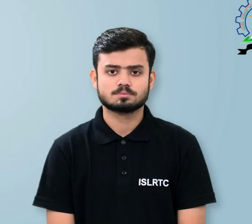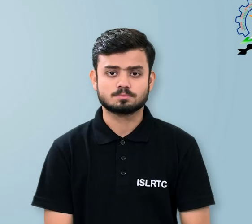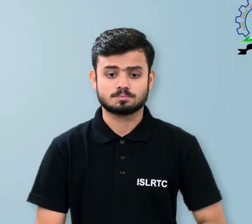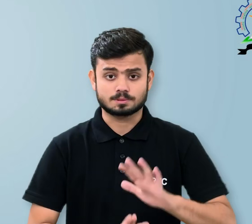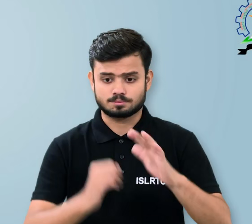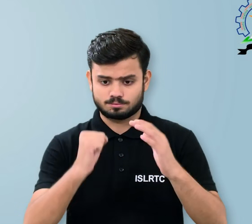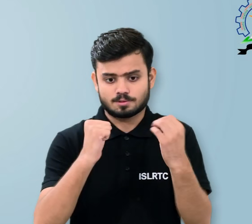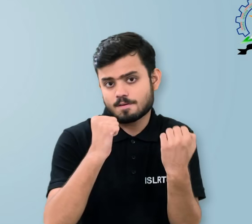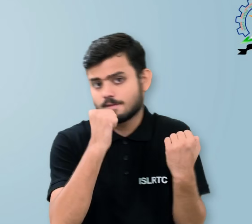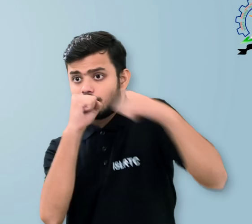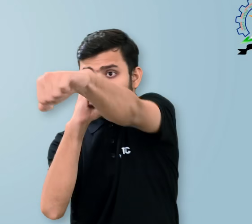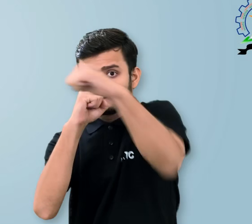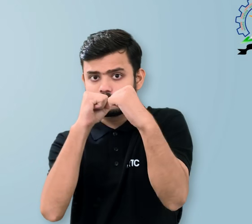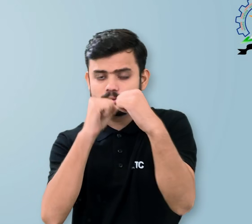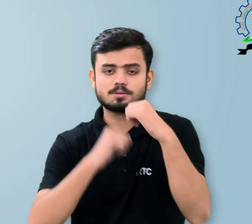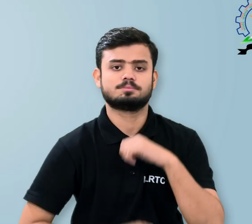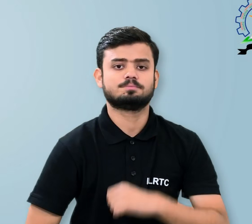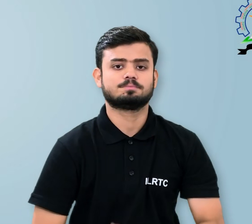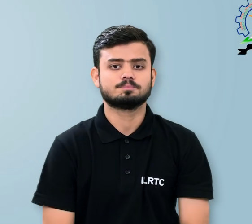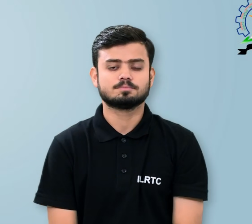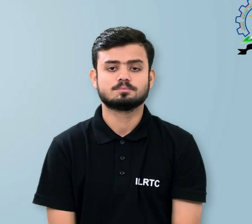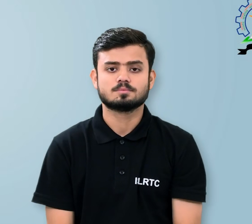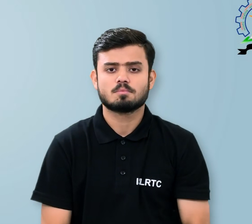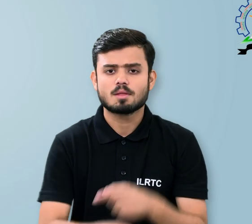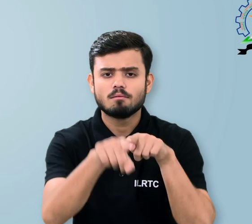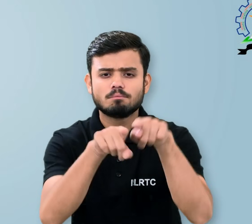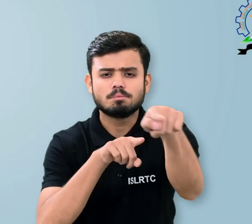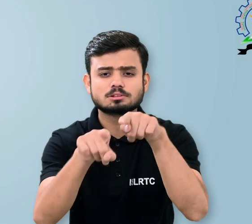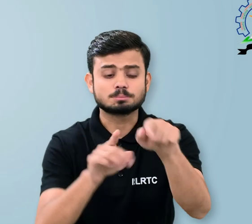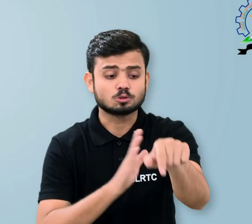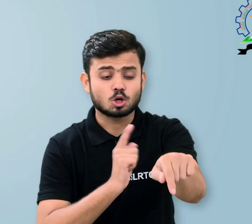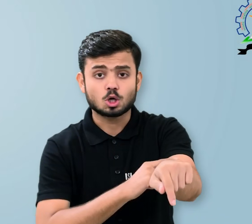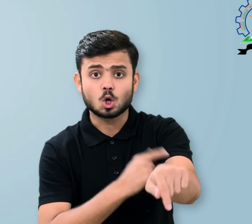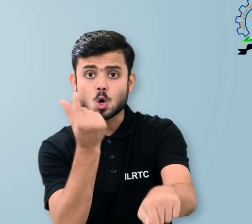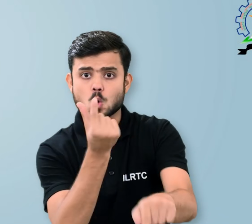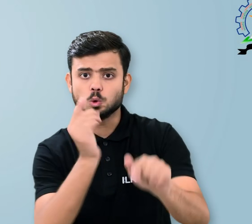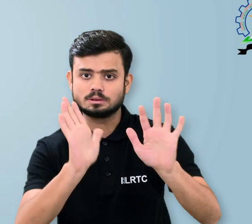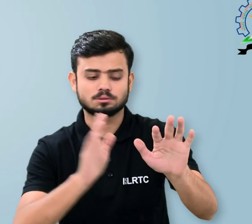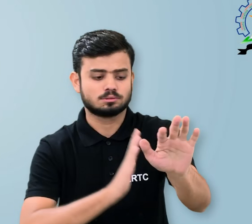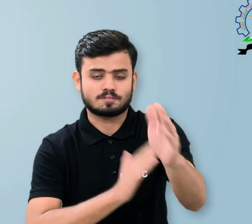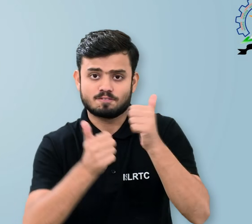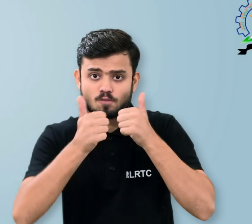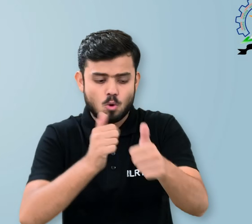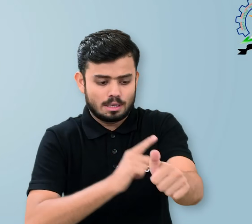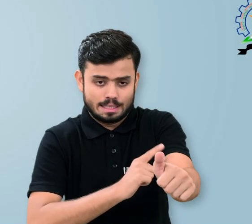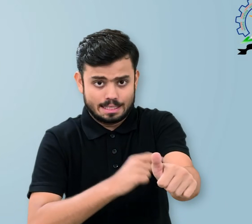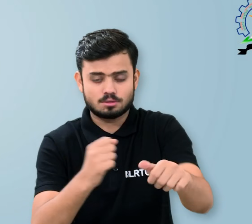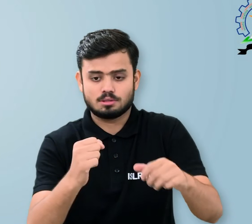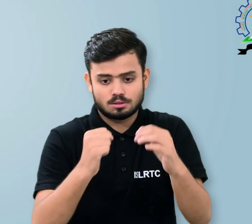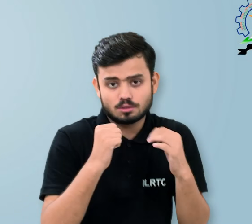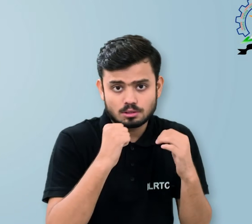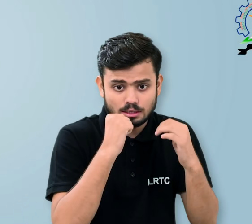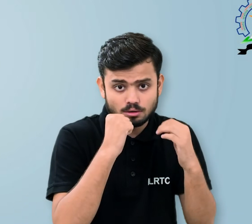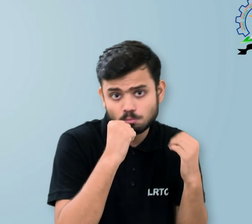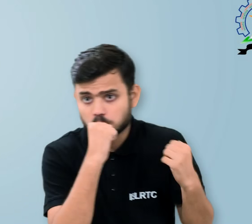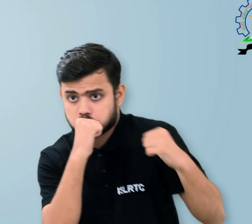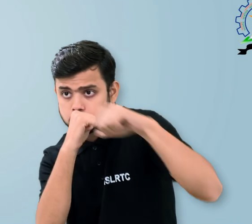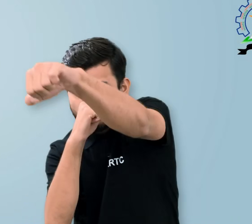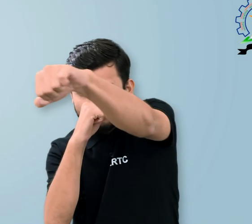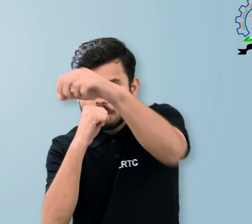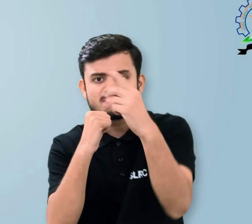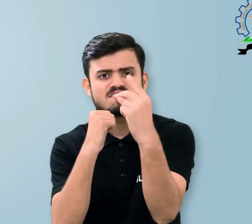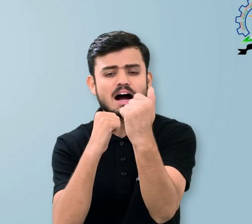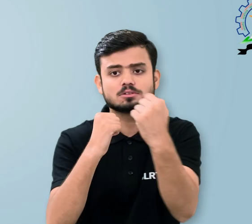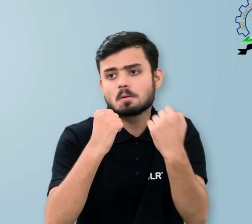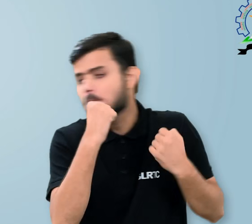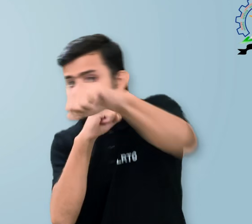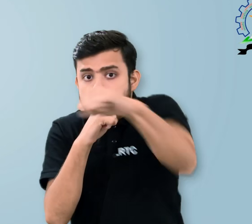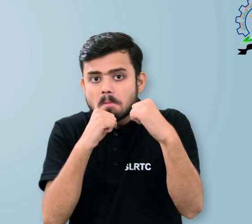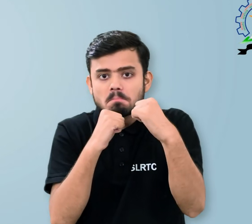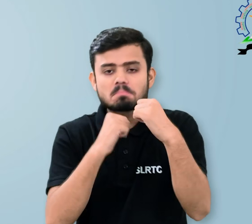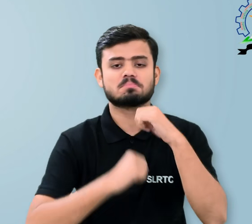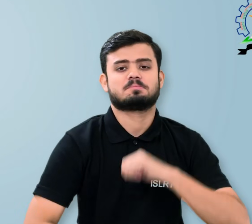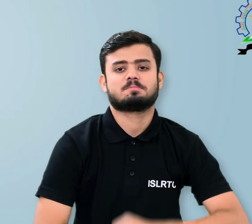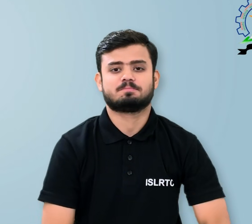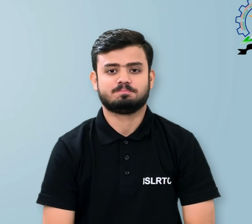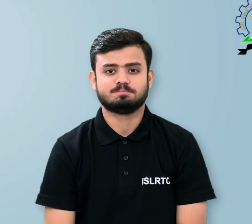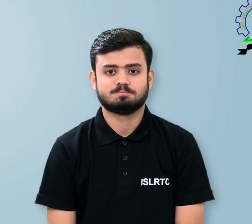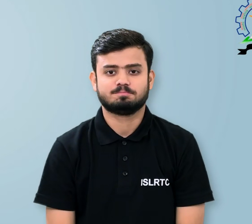Jab A jab in boxing is a short, straight punch thrown with the front hand, usually as the first punch in a fight.